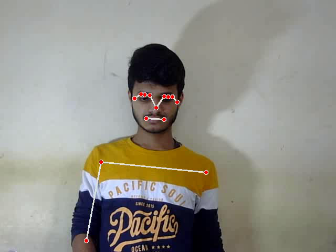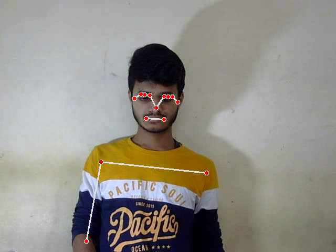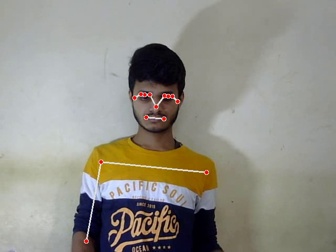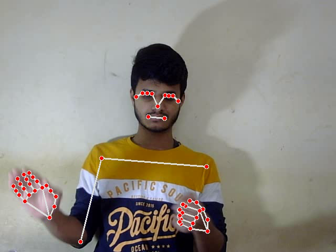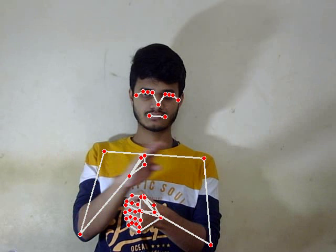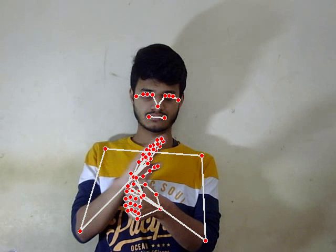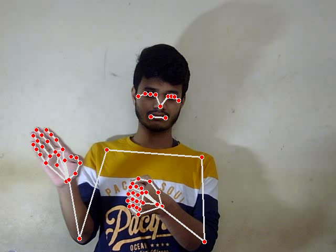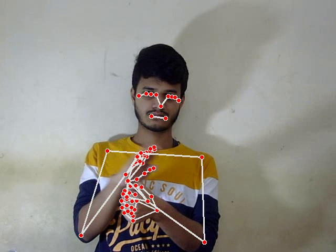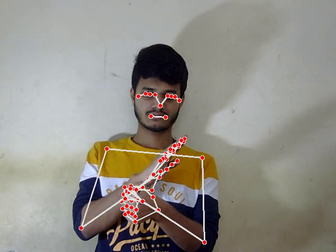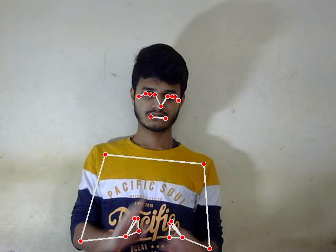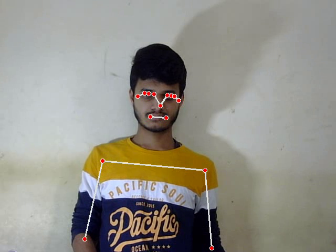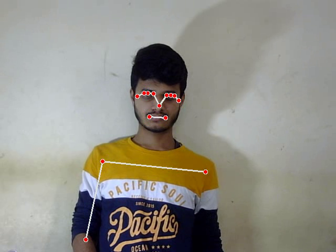busy